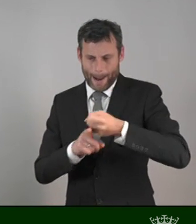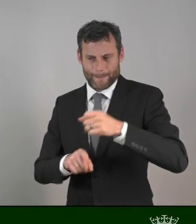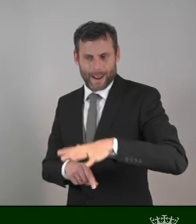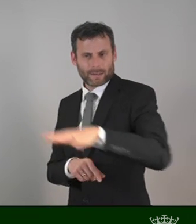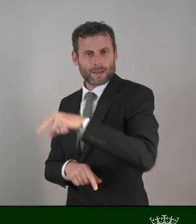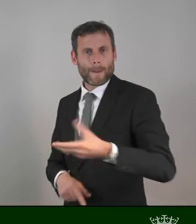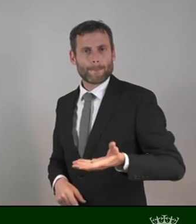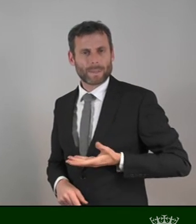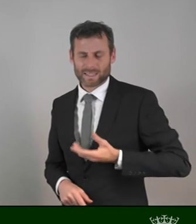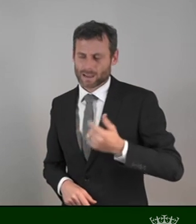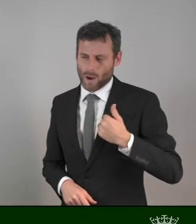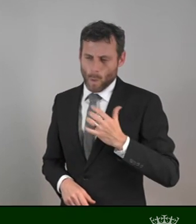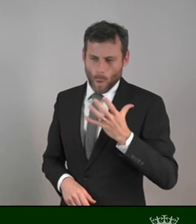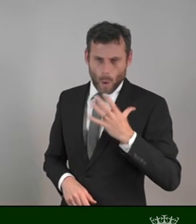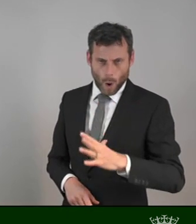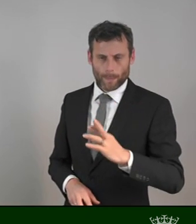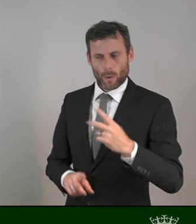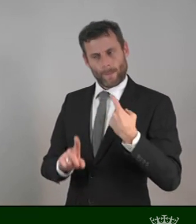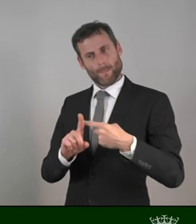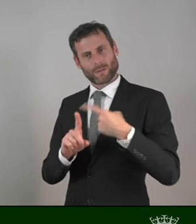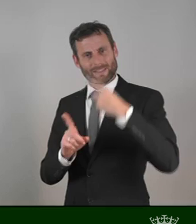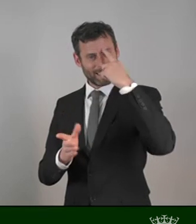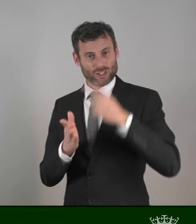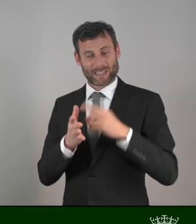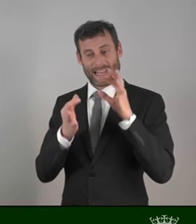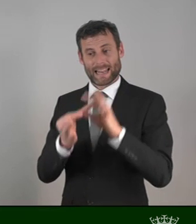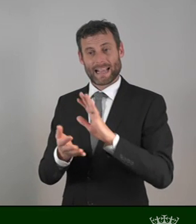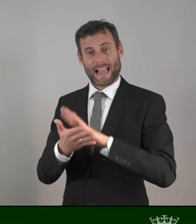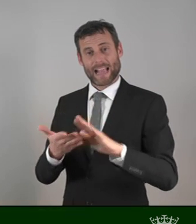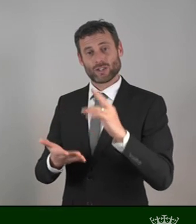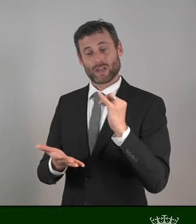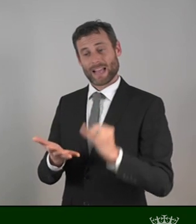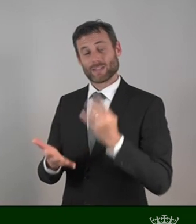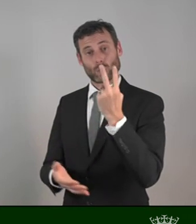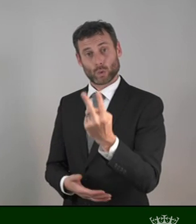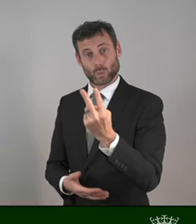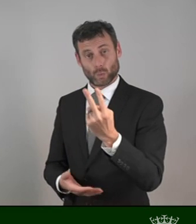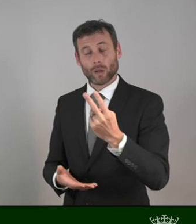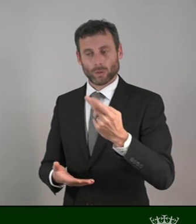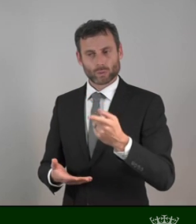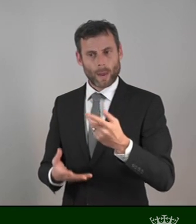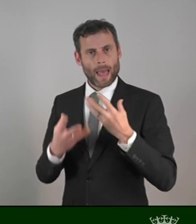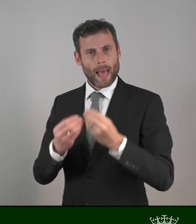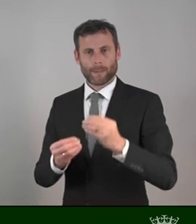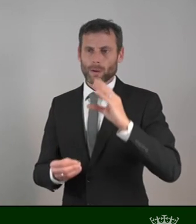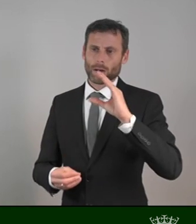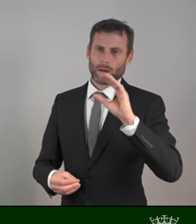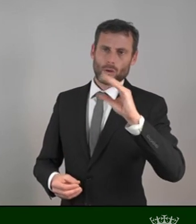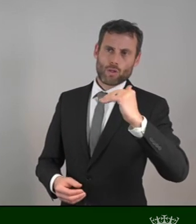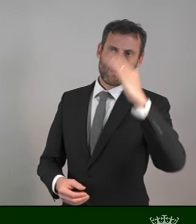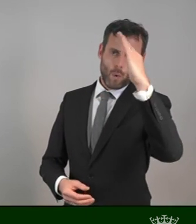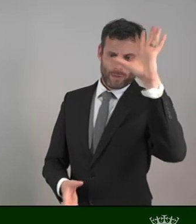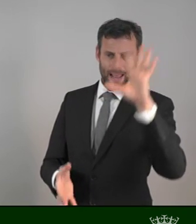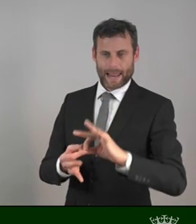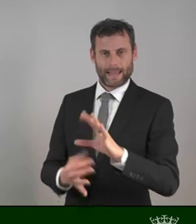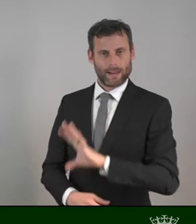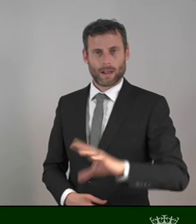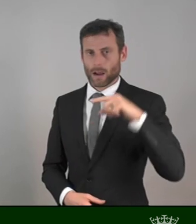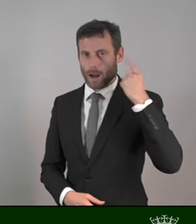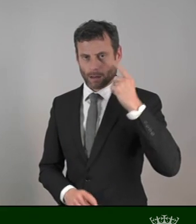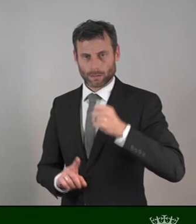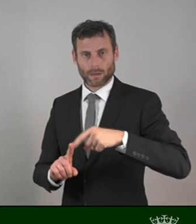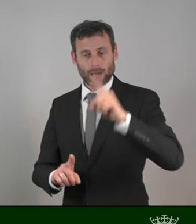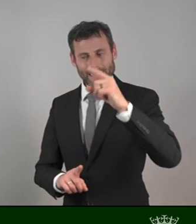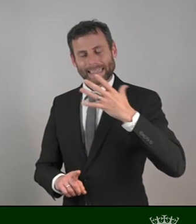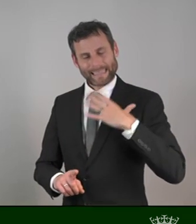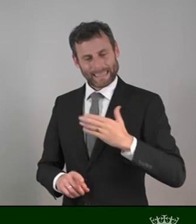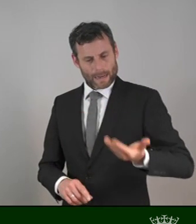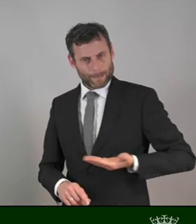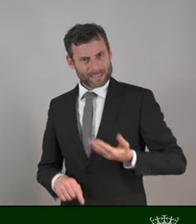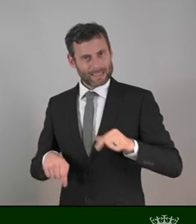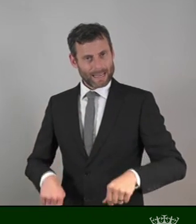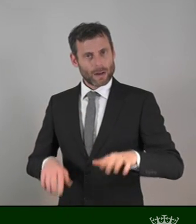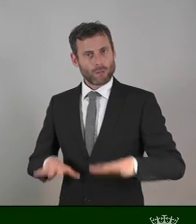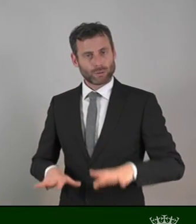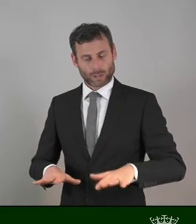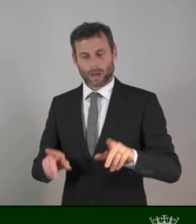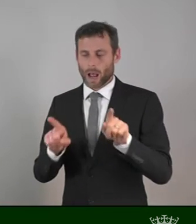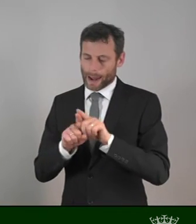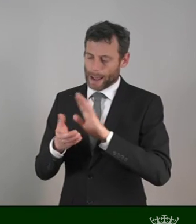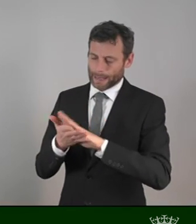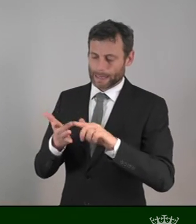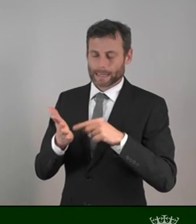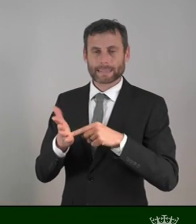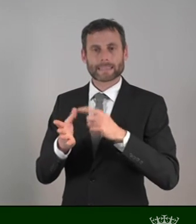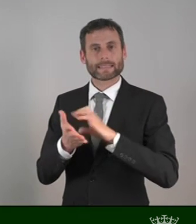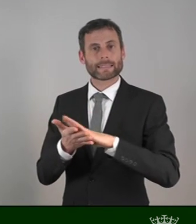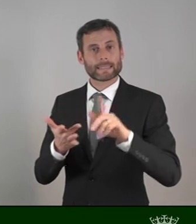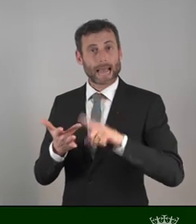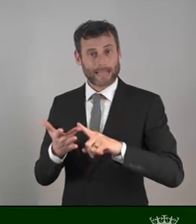I hope to see a positive decision on HS2 with its potential to reconnect the north with London, and would ask the Prime Minister to ensure that UK-based businesses such as Hitachi see their investment in the UK properly recognised in the procurement process.